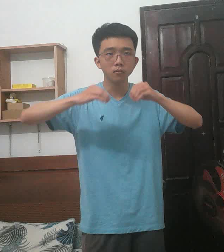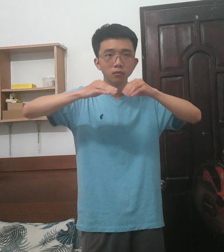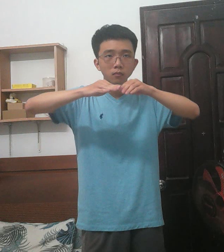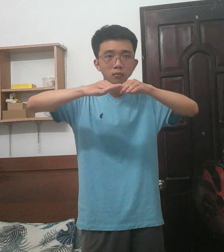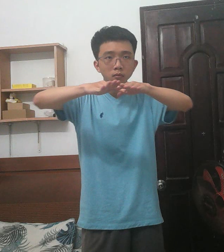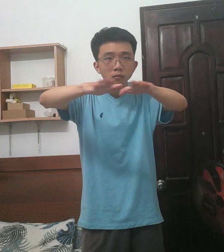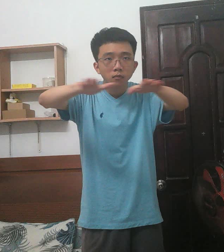boi